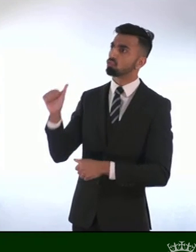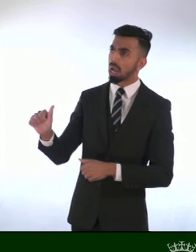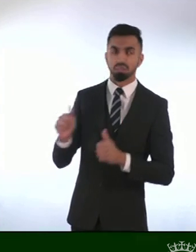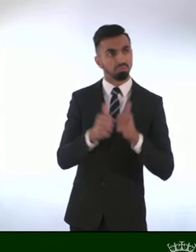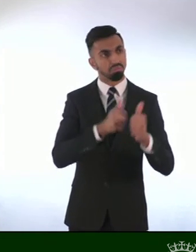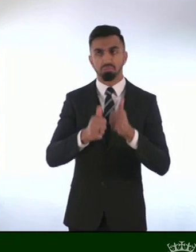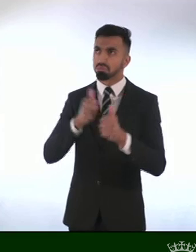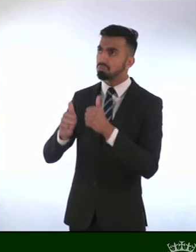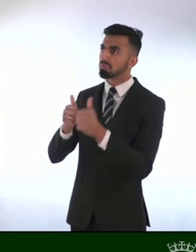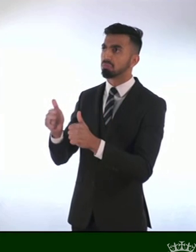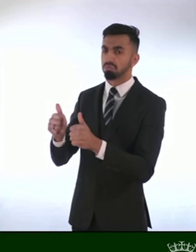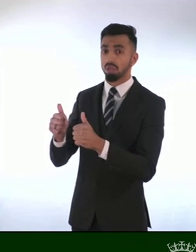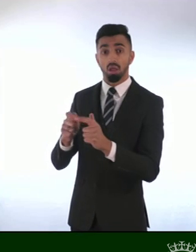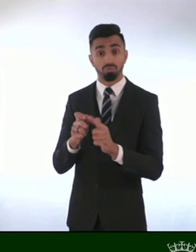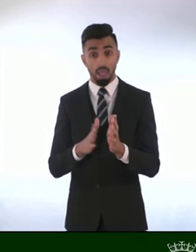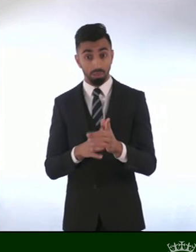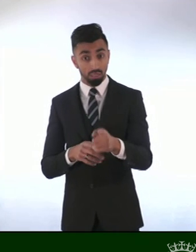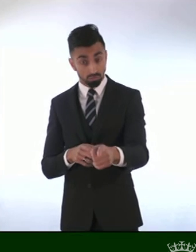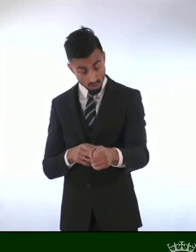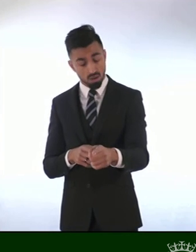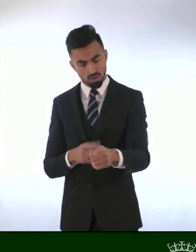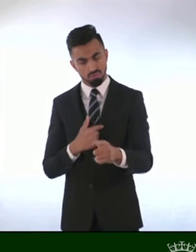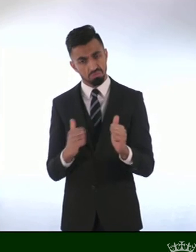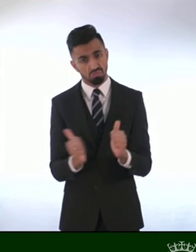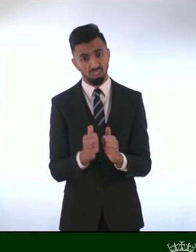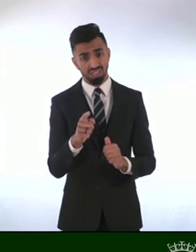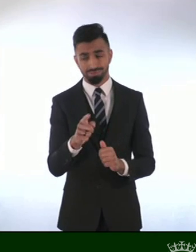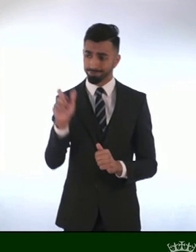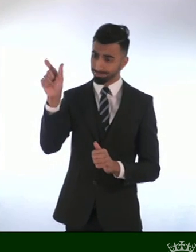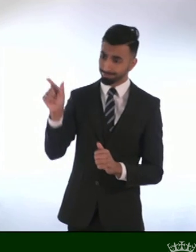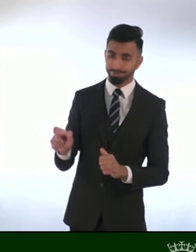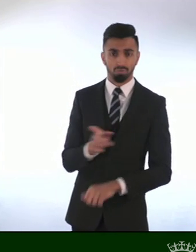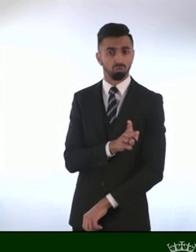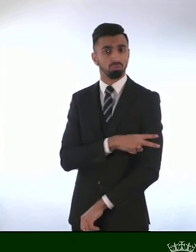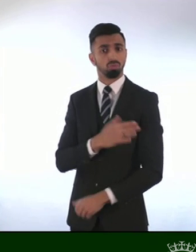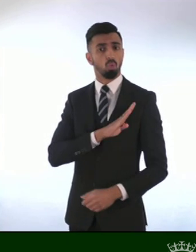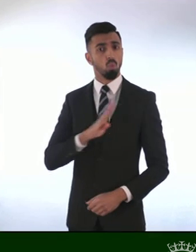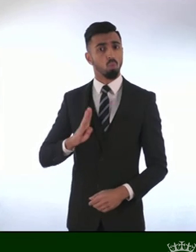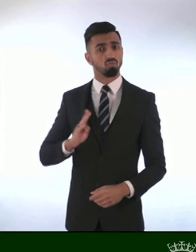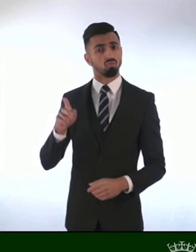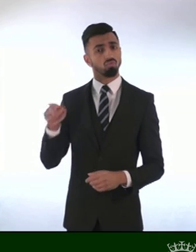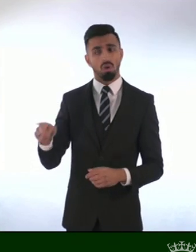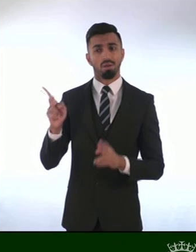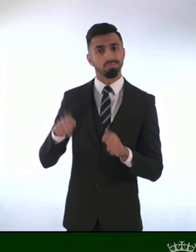I also want to join the Prime Minister in paying tribute to Lance Corporal Brodie Gillon, who was killed in Iraq last week.